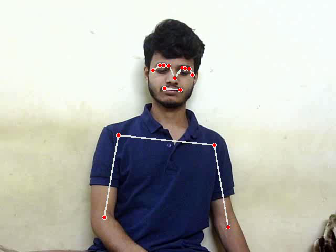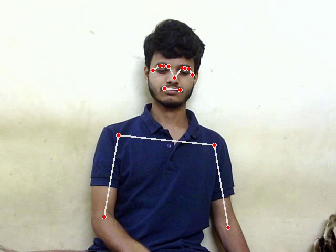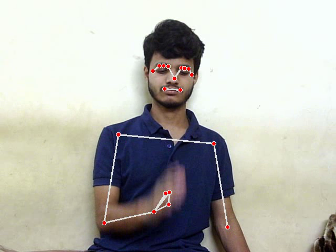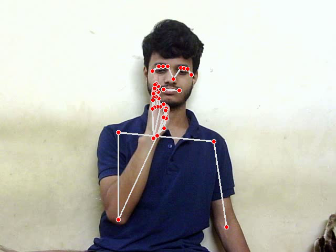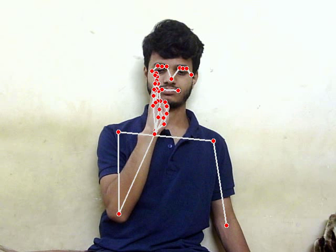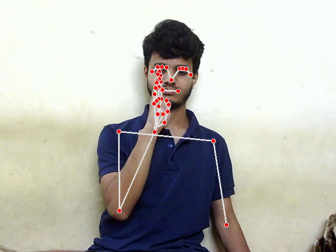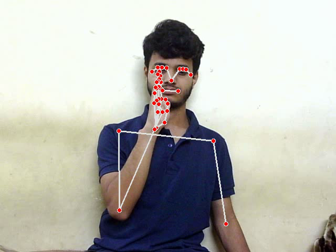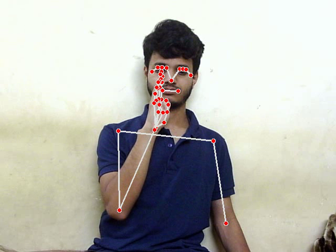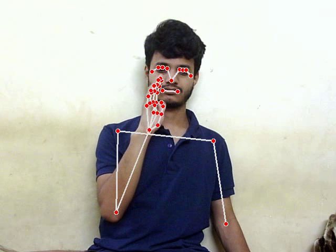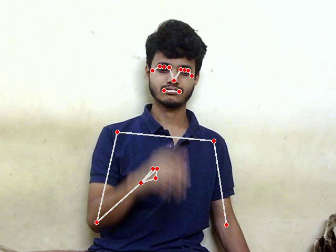mother